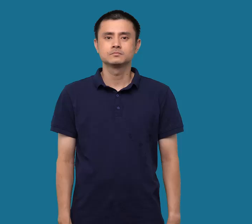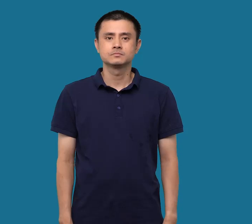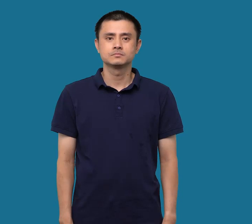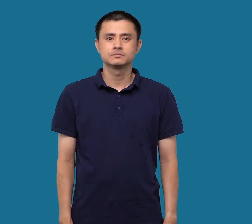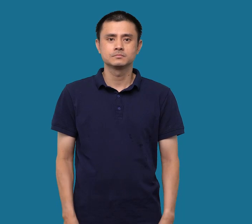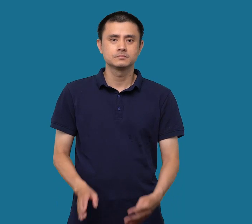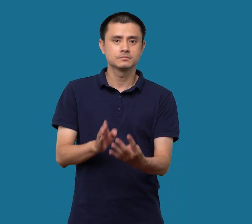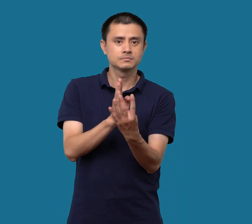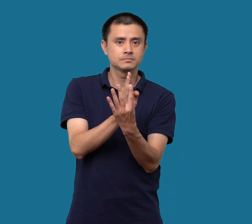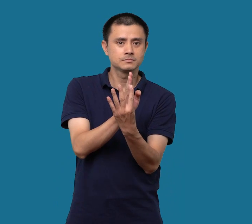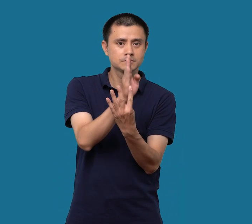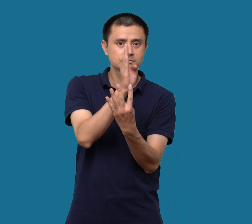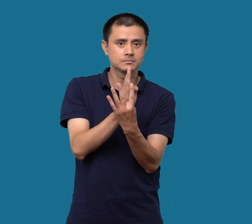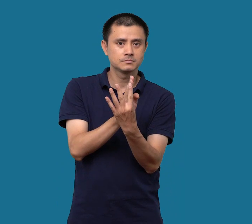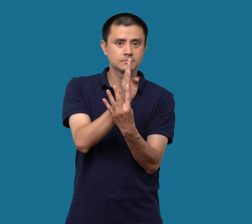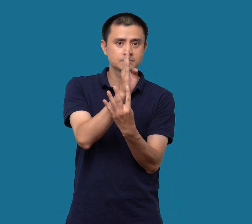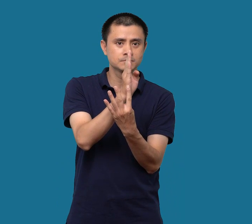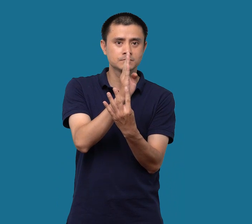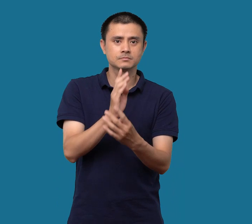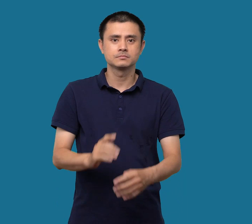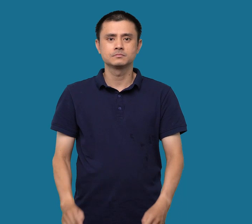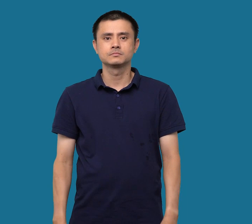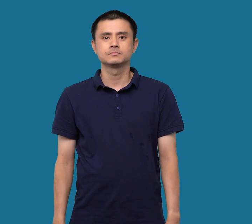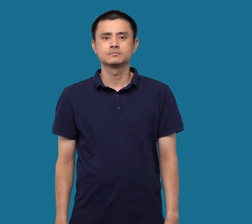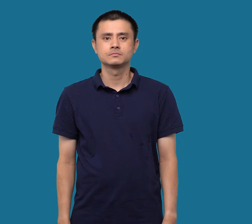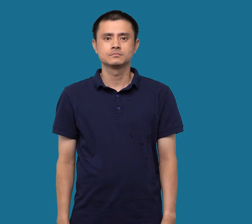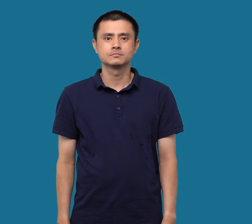hàng nghìn